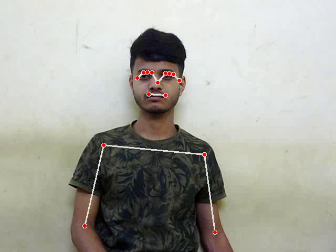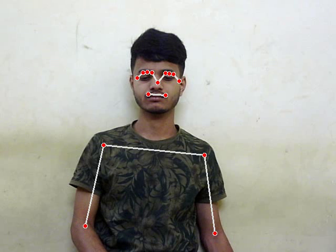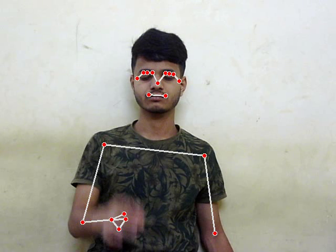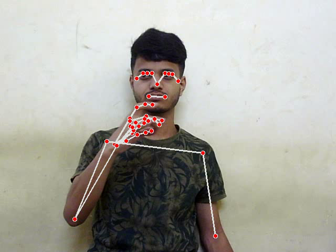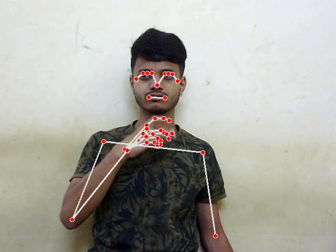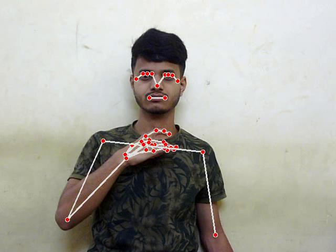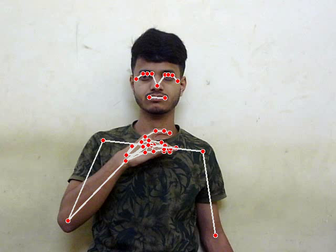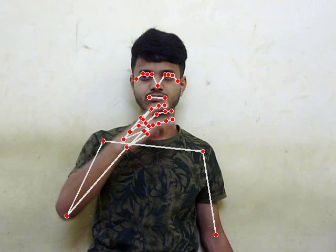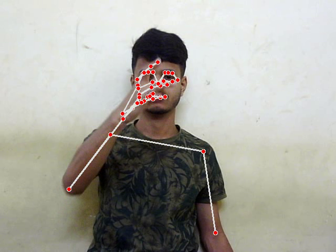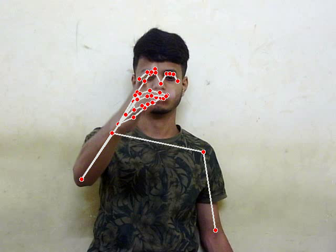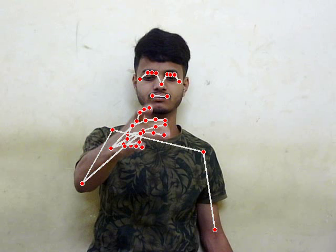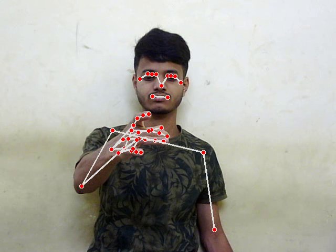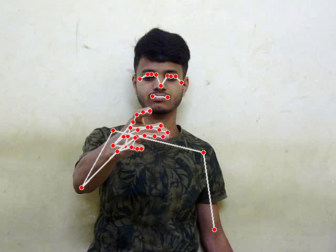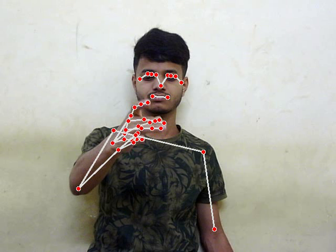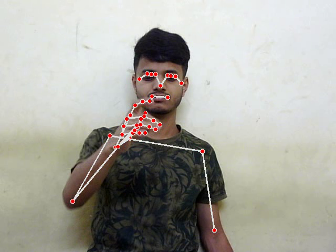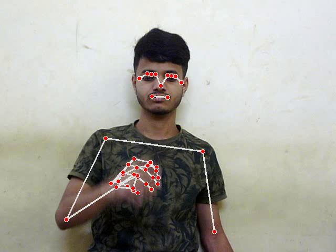like